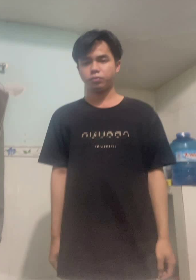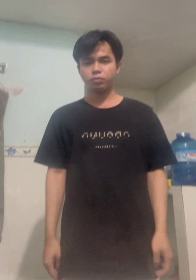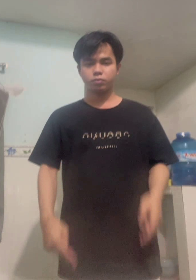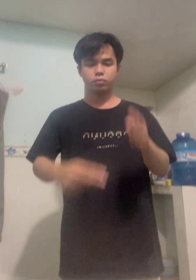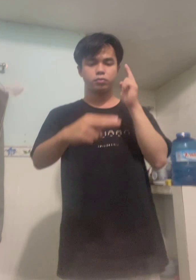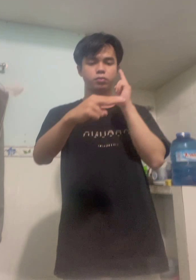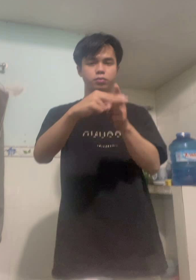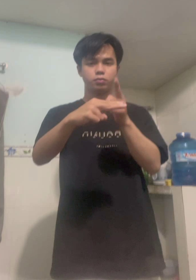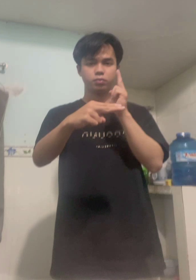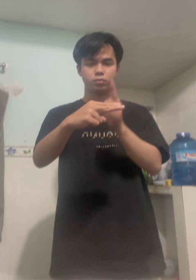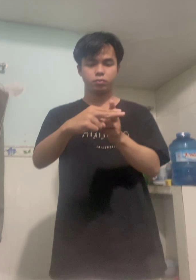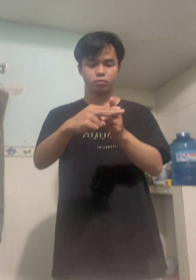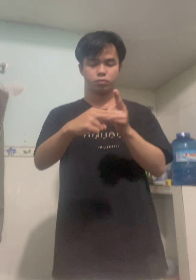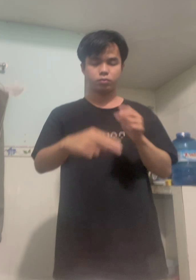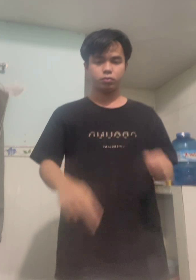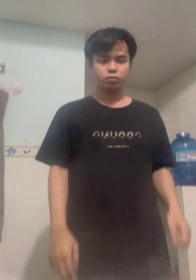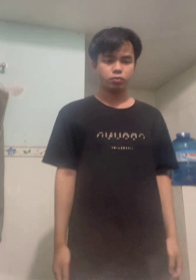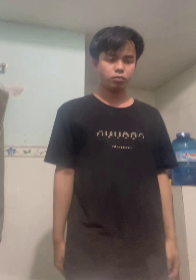yeu cau